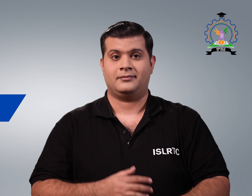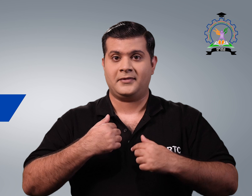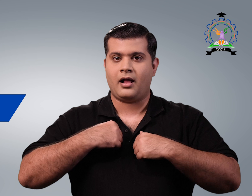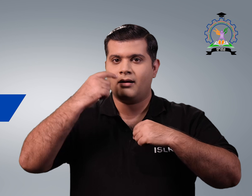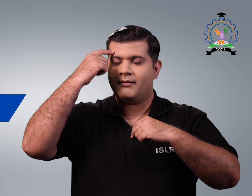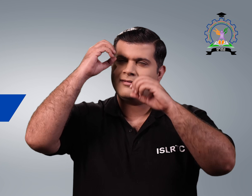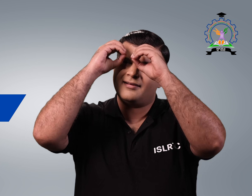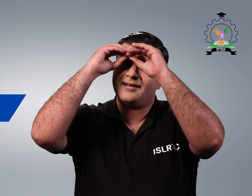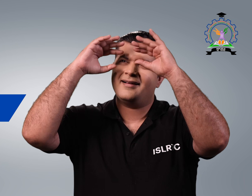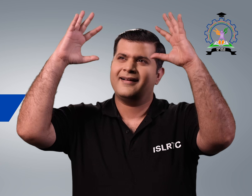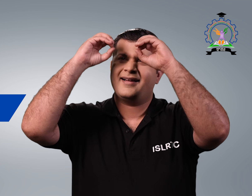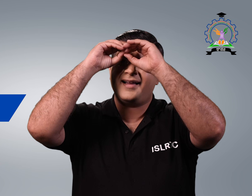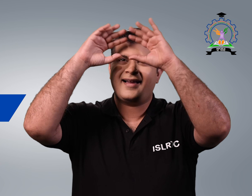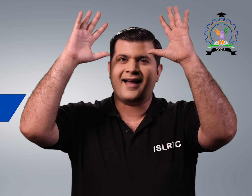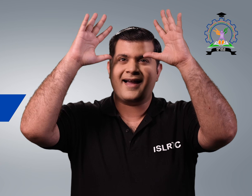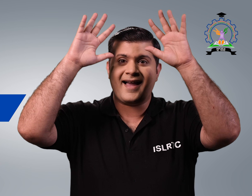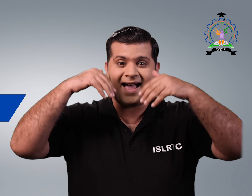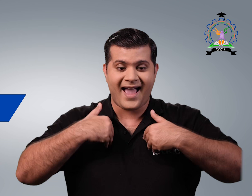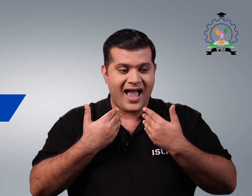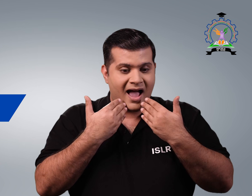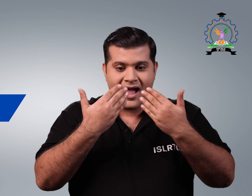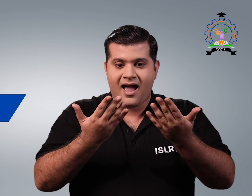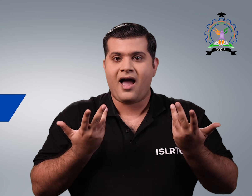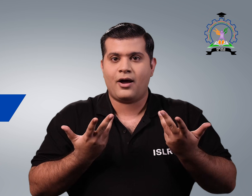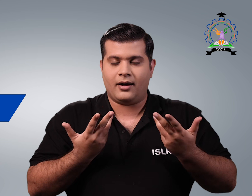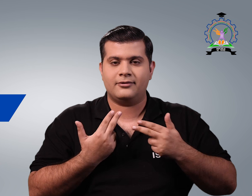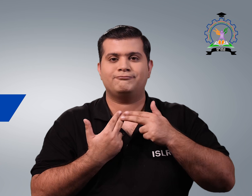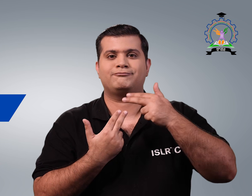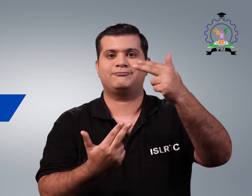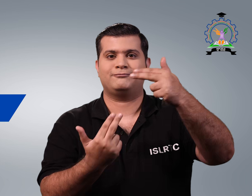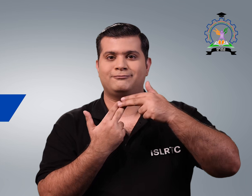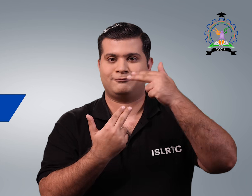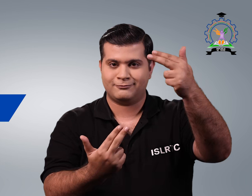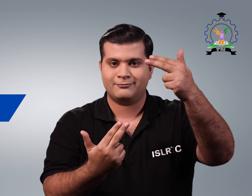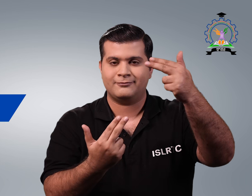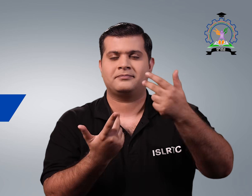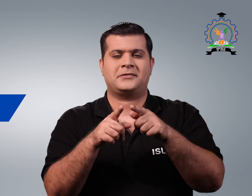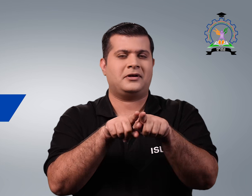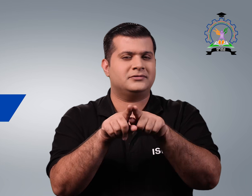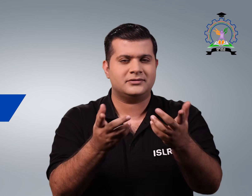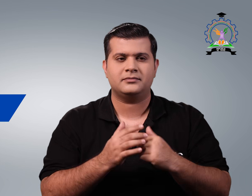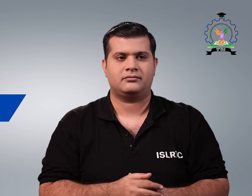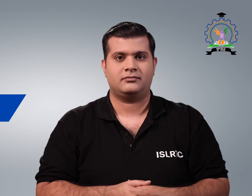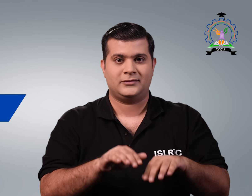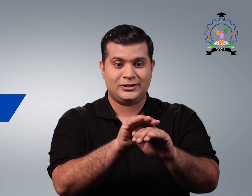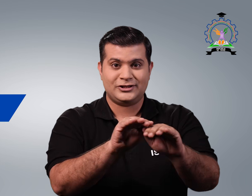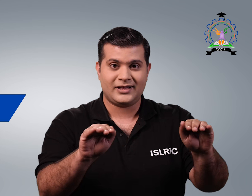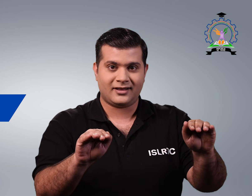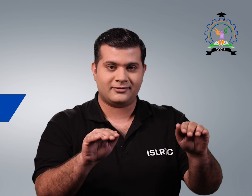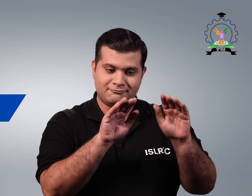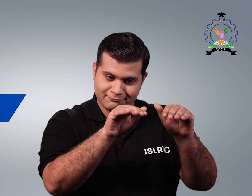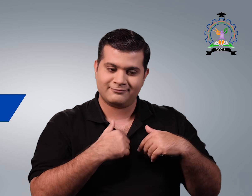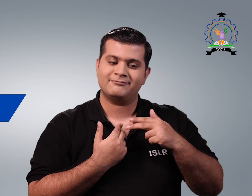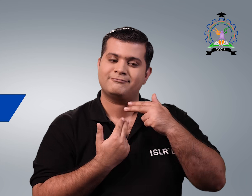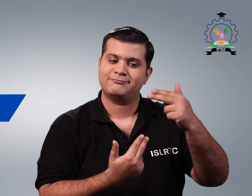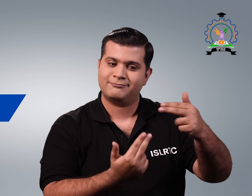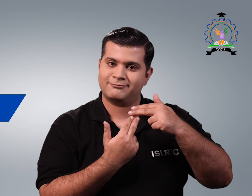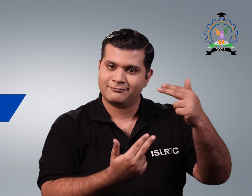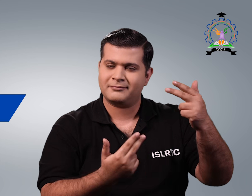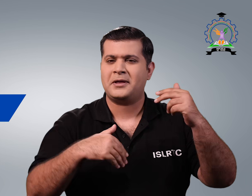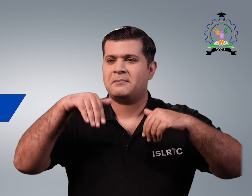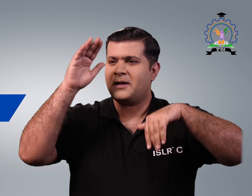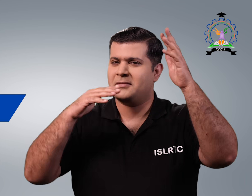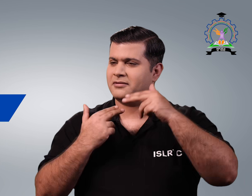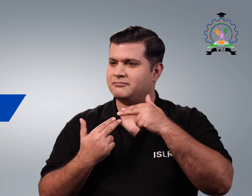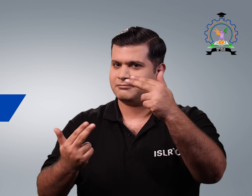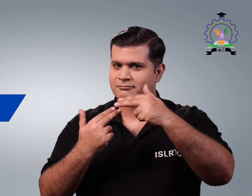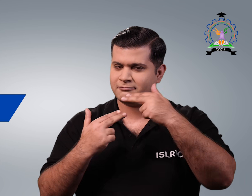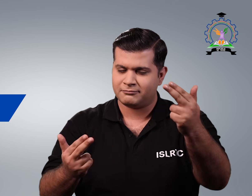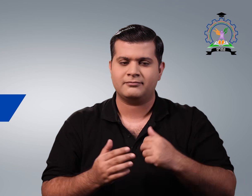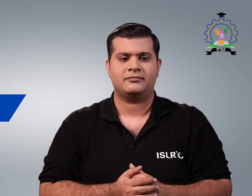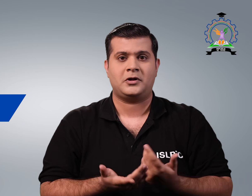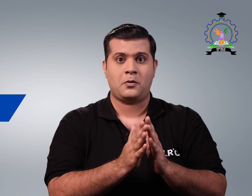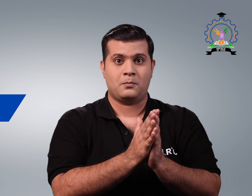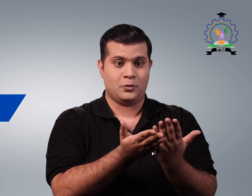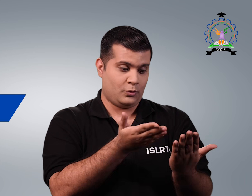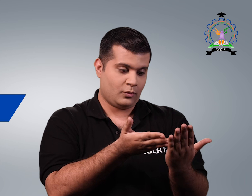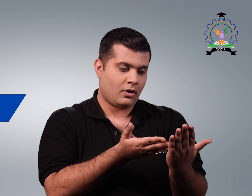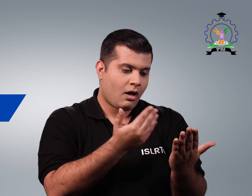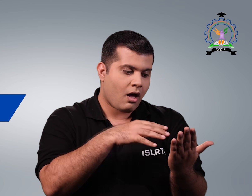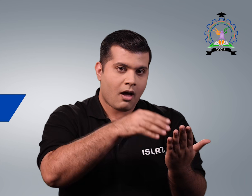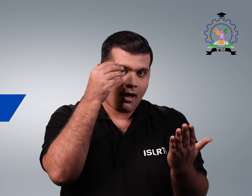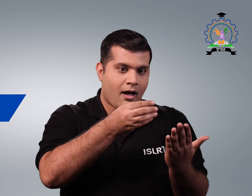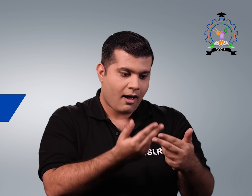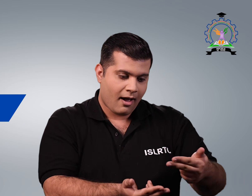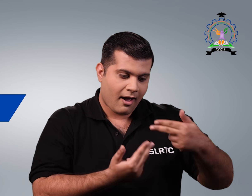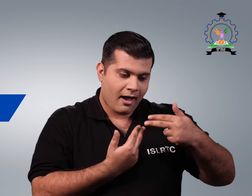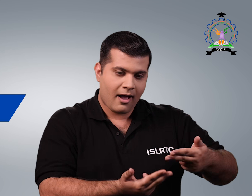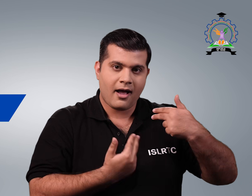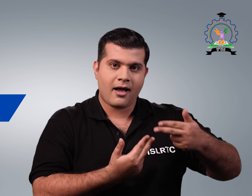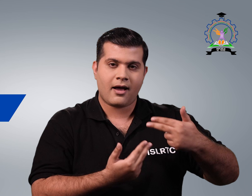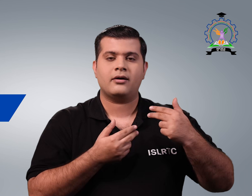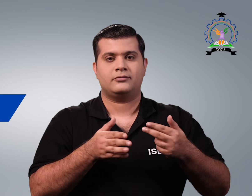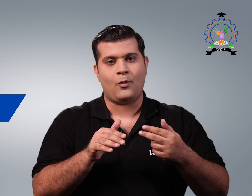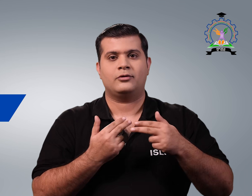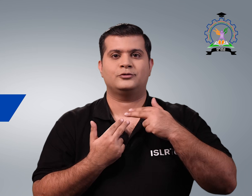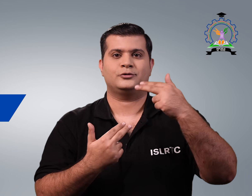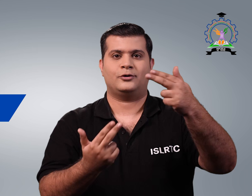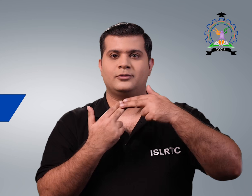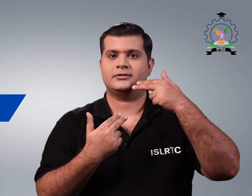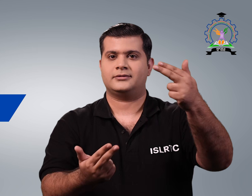Storytelling is the art of narrating imagainary stories. Stories can be narrated to both children and adults. Reading stories from books is another form of storytelling.